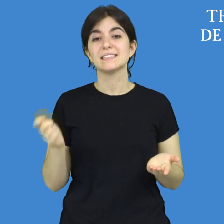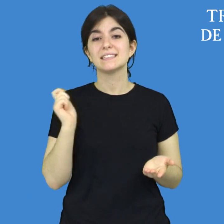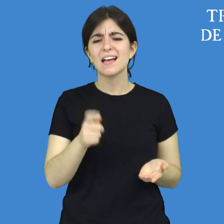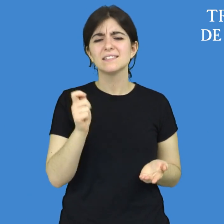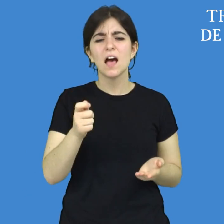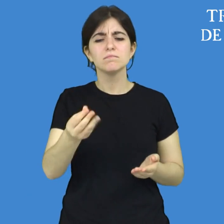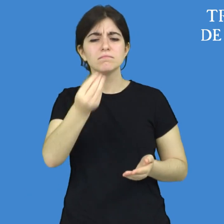frecuente